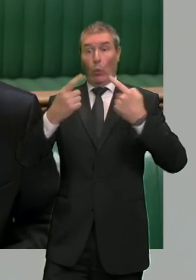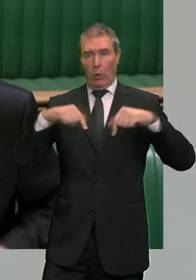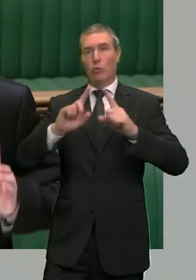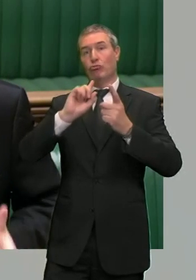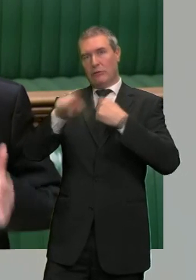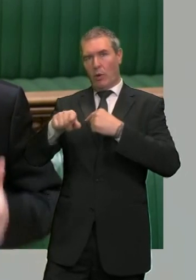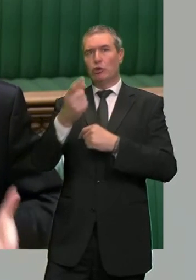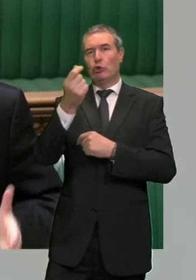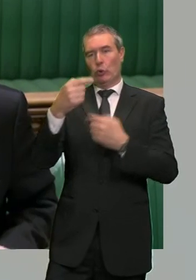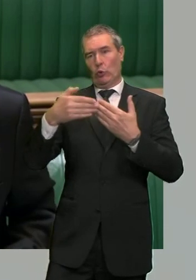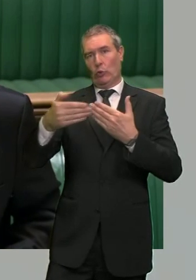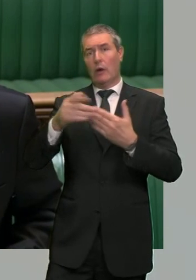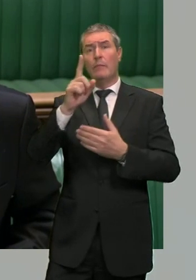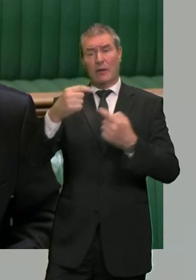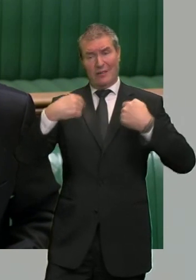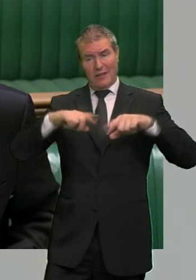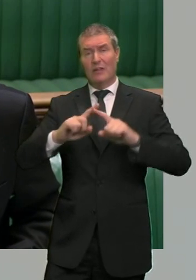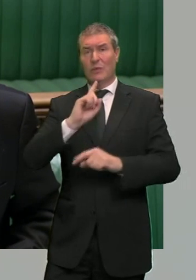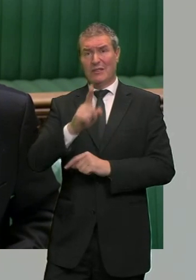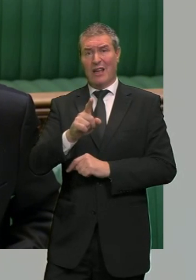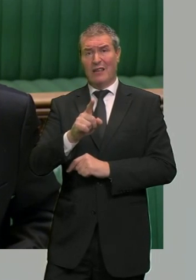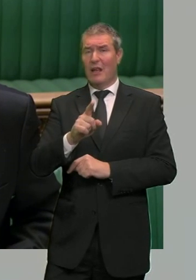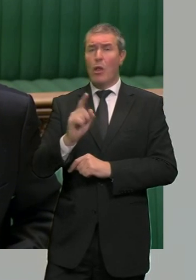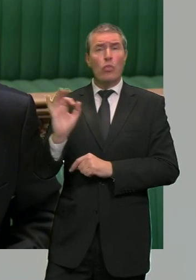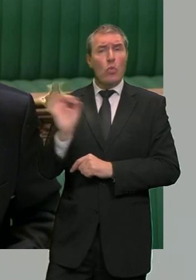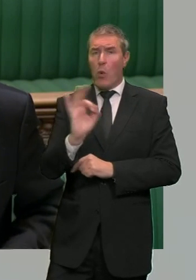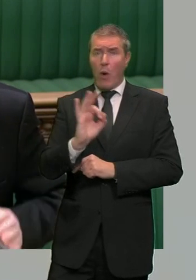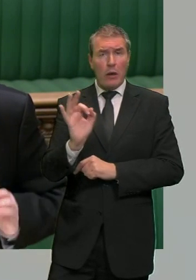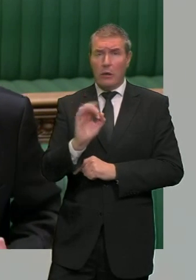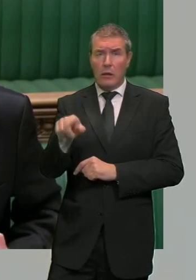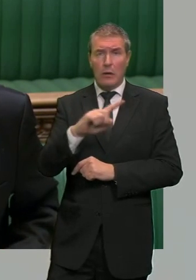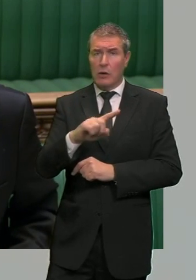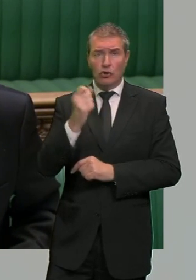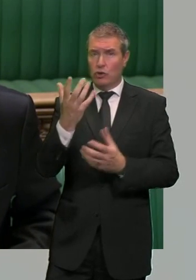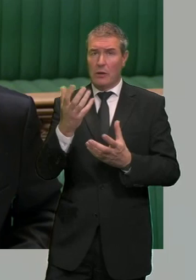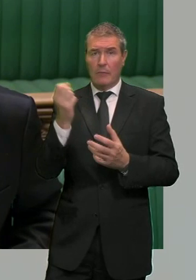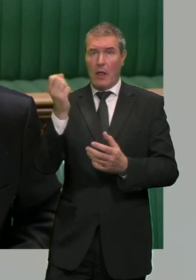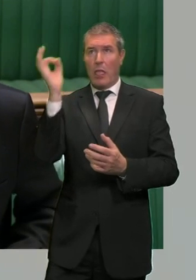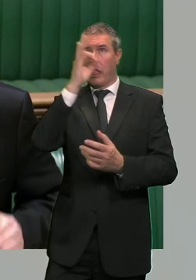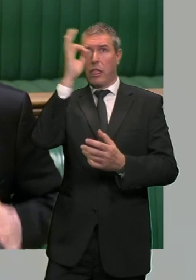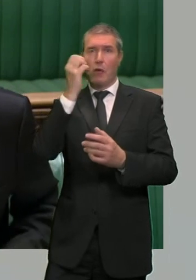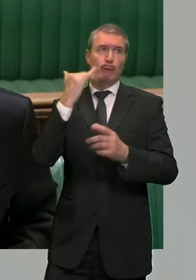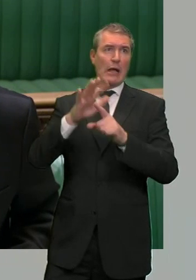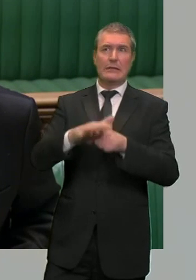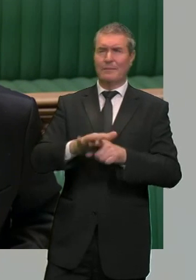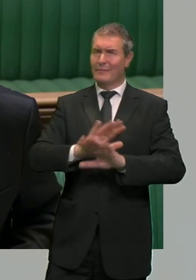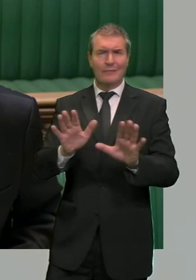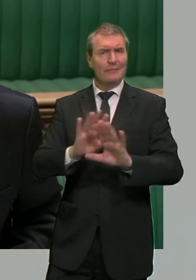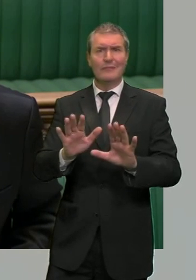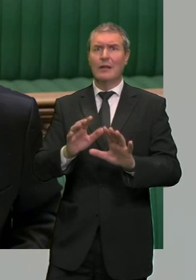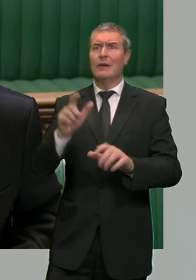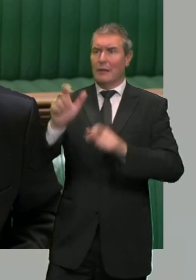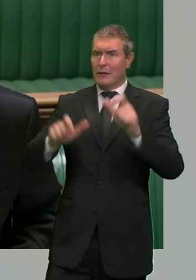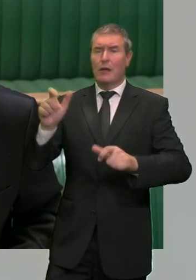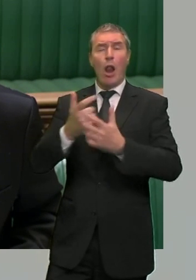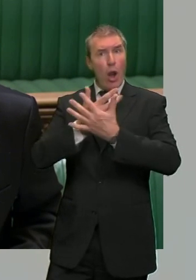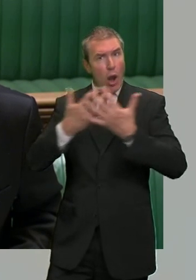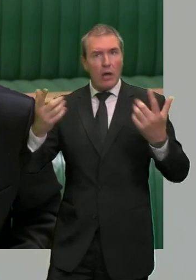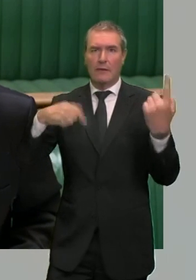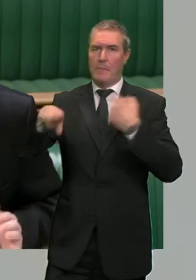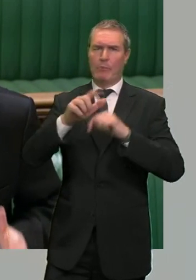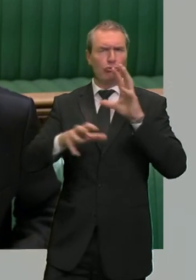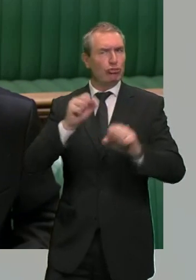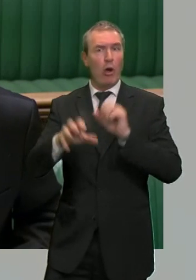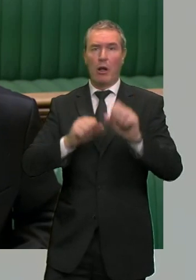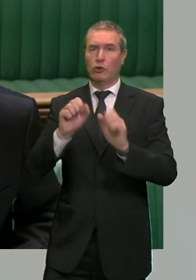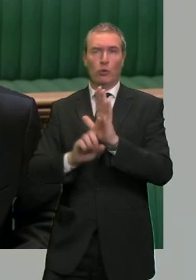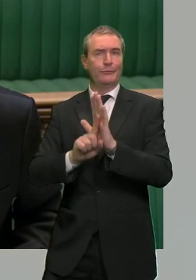We will be responding in due course, but what we say is that nobody should be in any doubt as to the reality of racism and the struggle that too many people face.